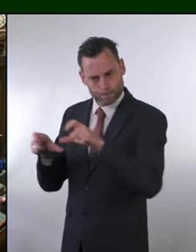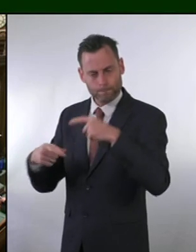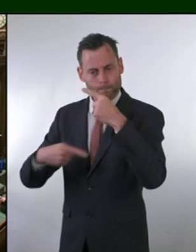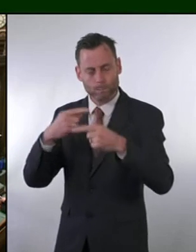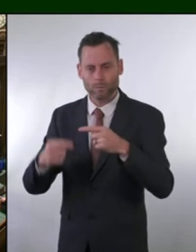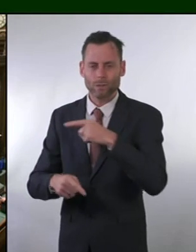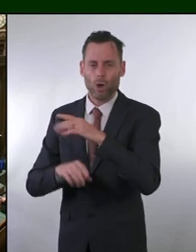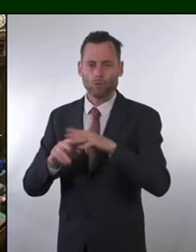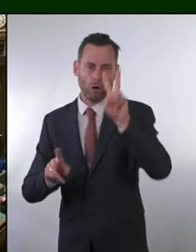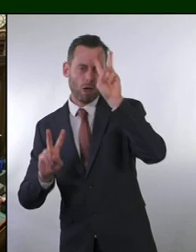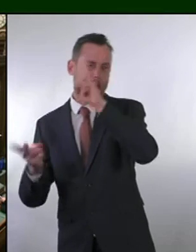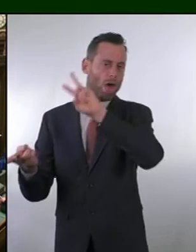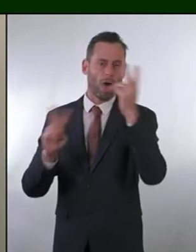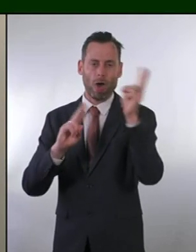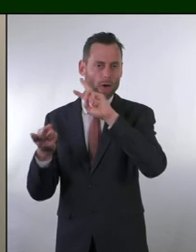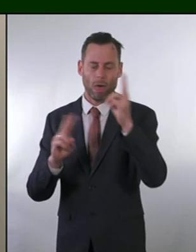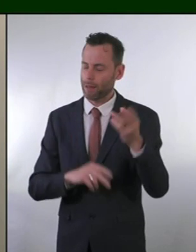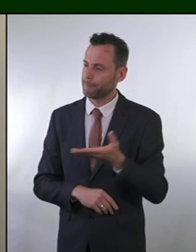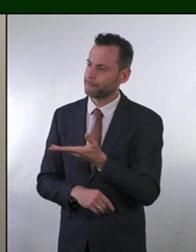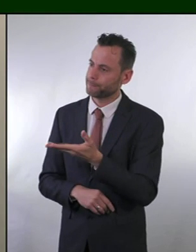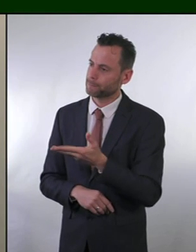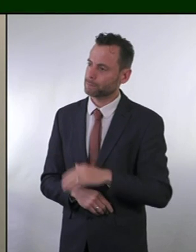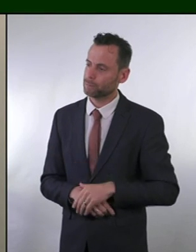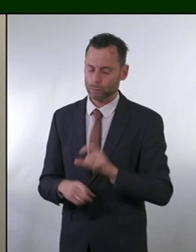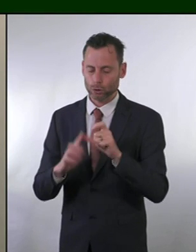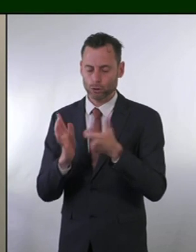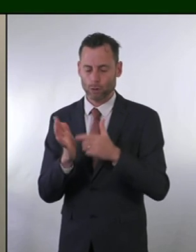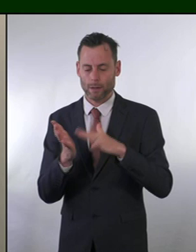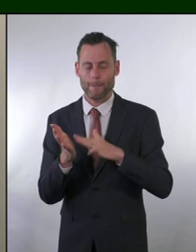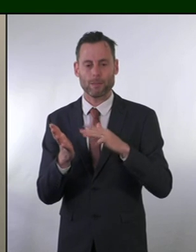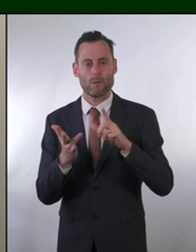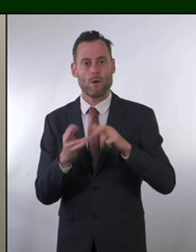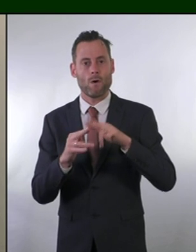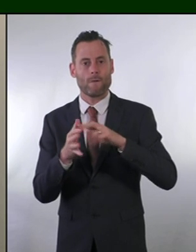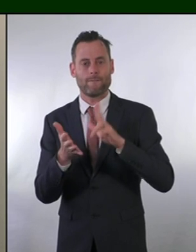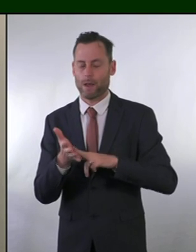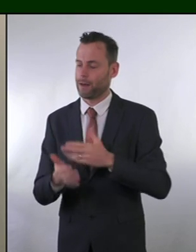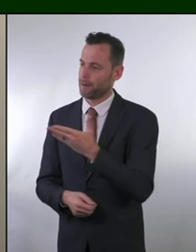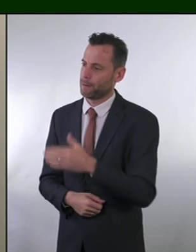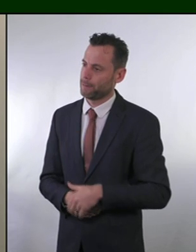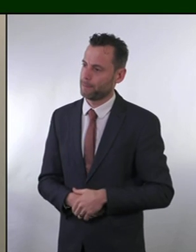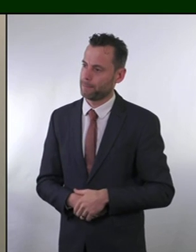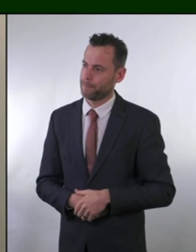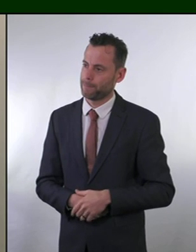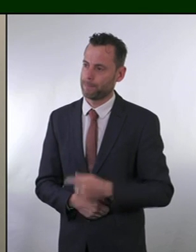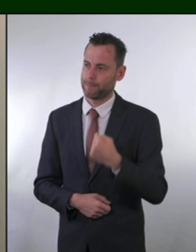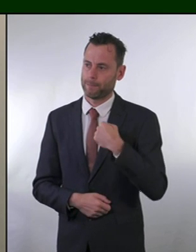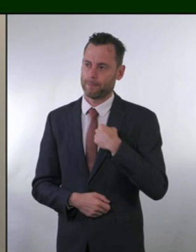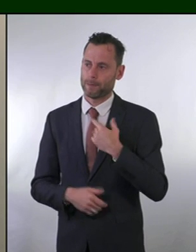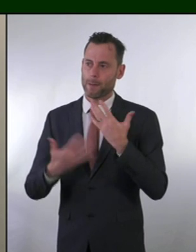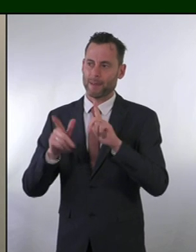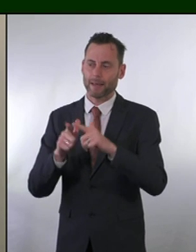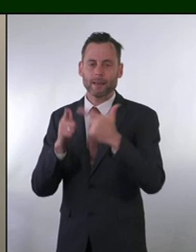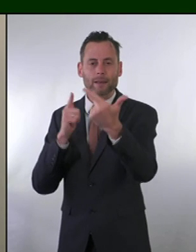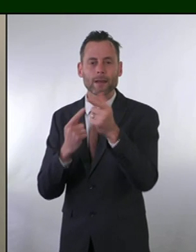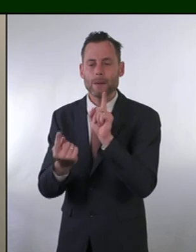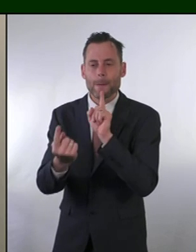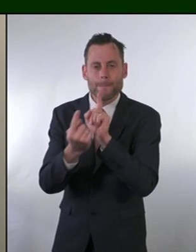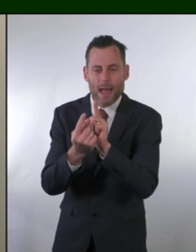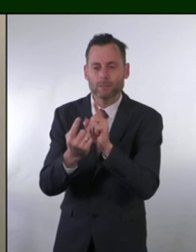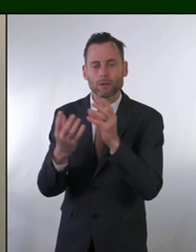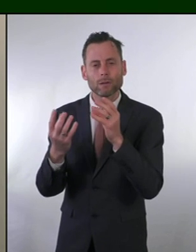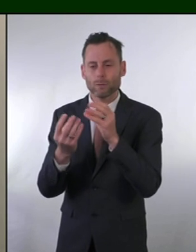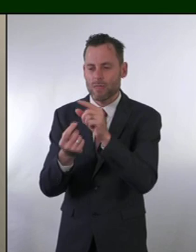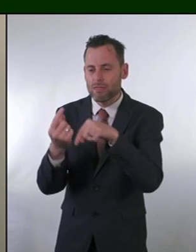Dr Matthew OffordOn Monday, I met virtually with the Hendon Cladding Collective to discuss building safety.